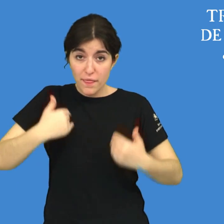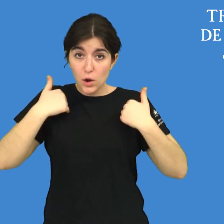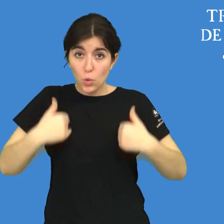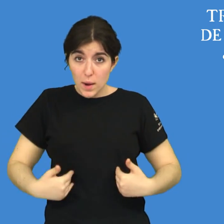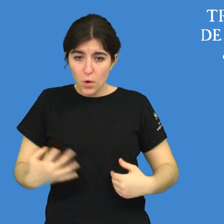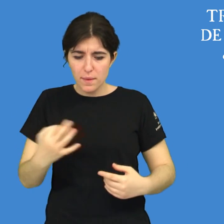cuerpo